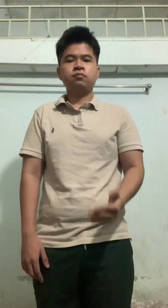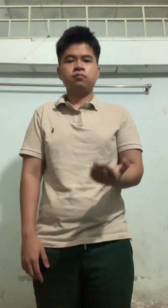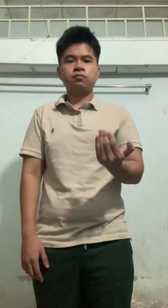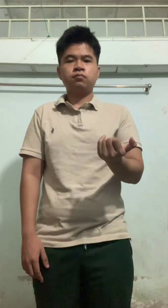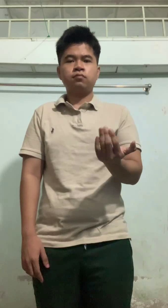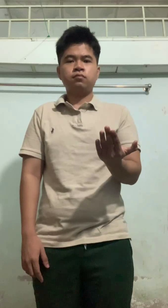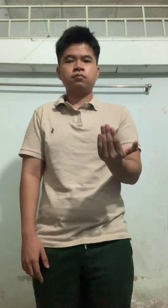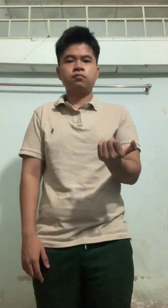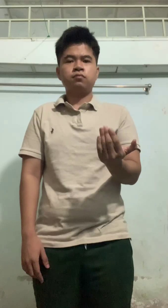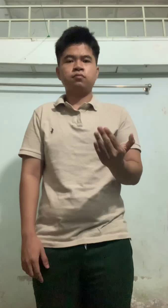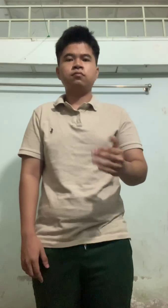yeu cau